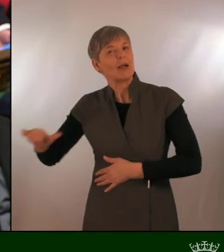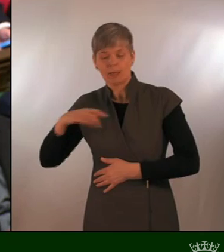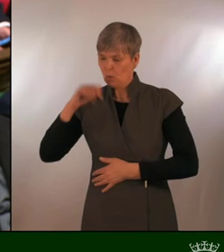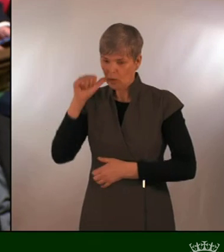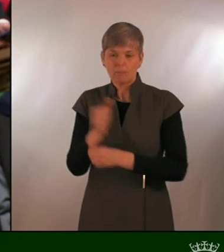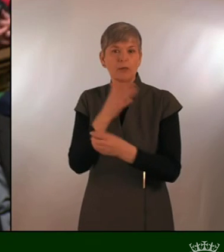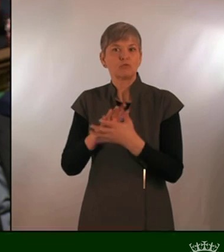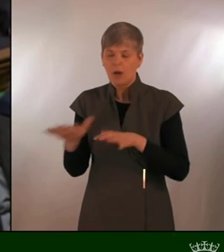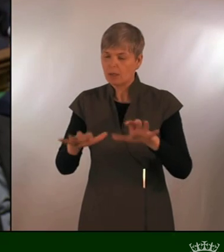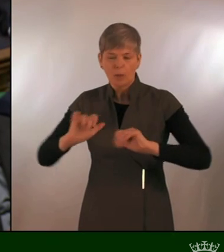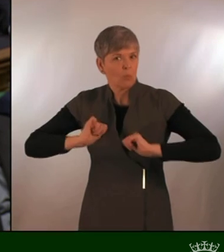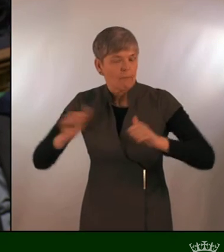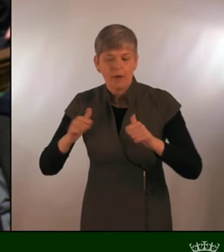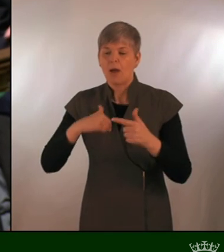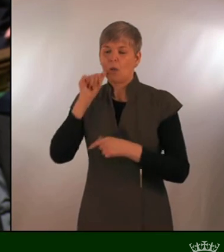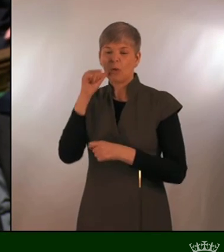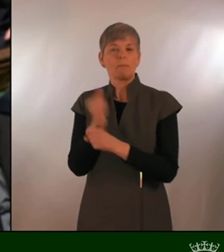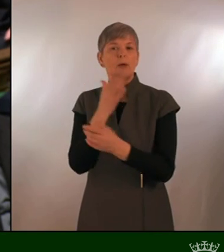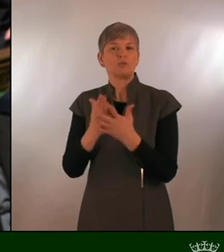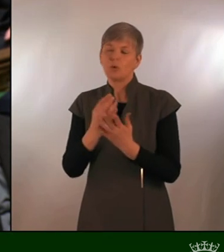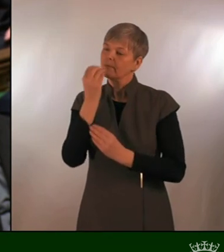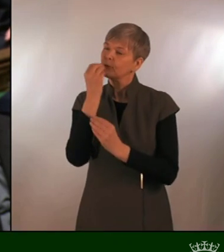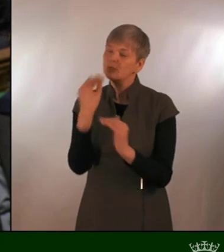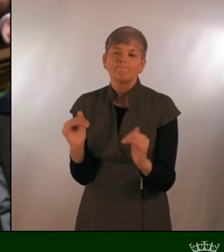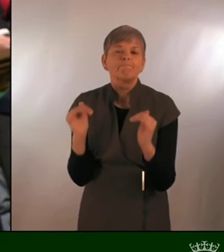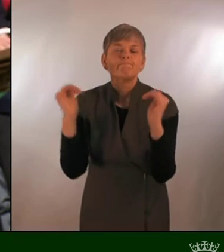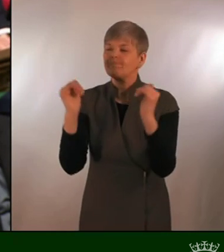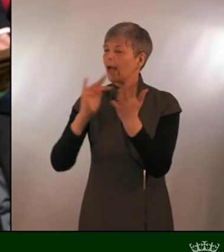We will not compromise on food standards and hygiene.